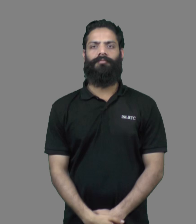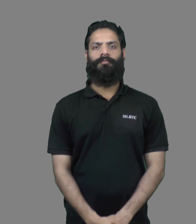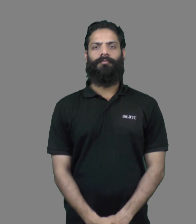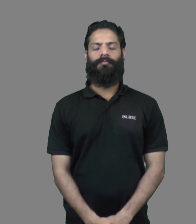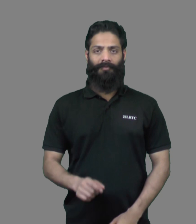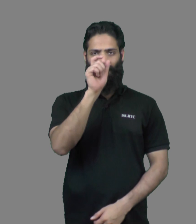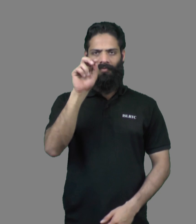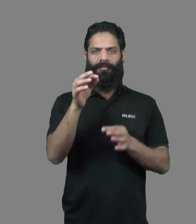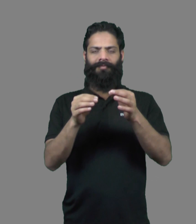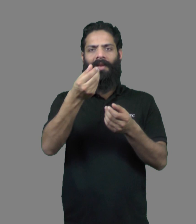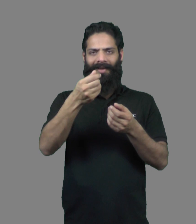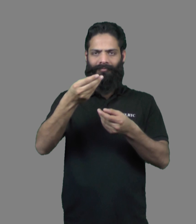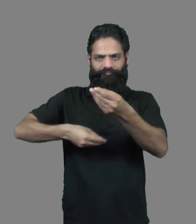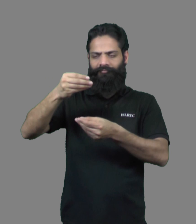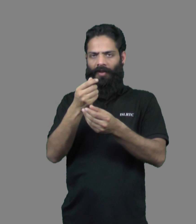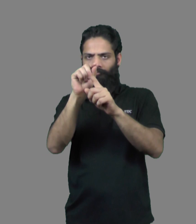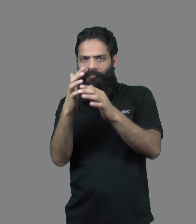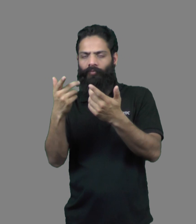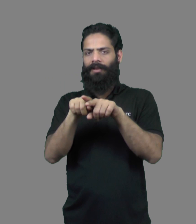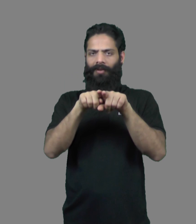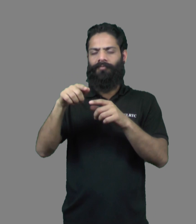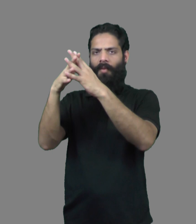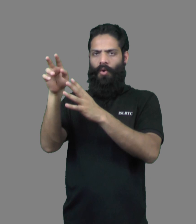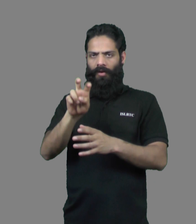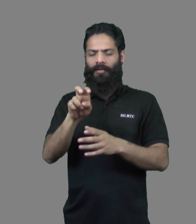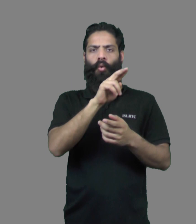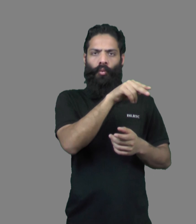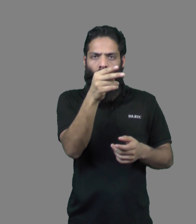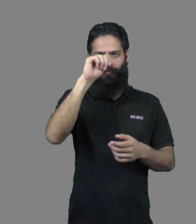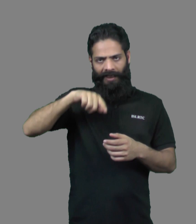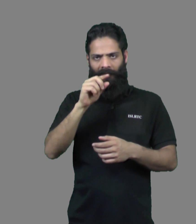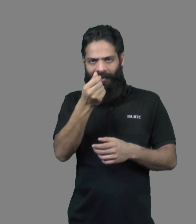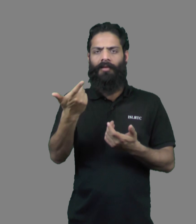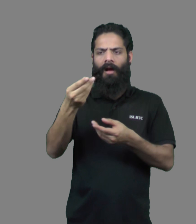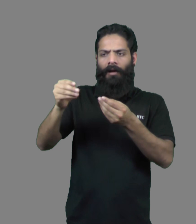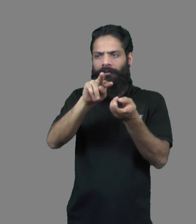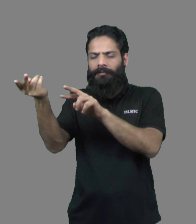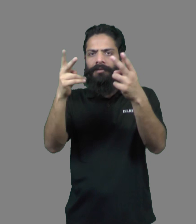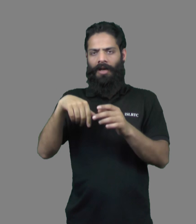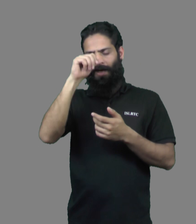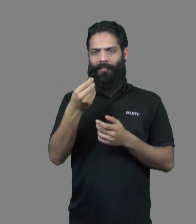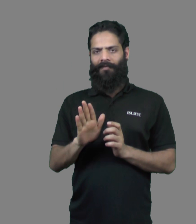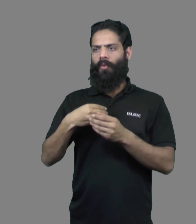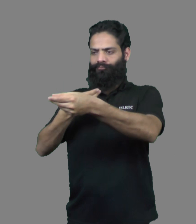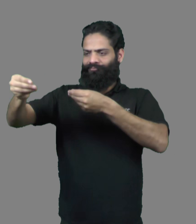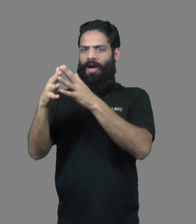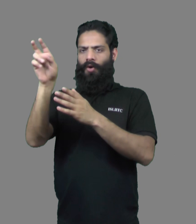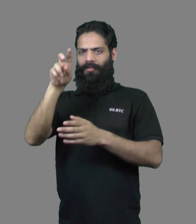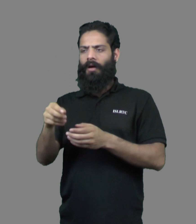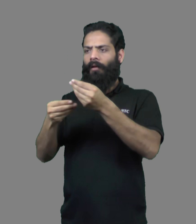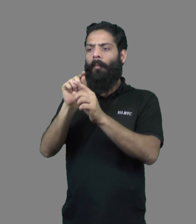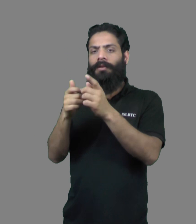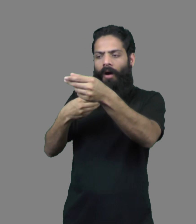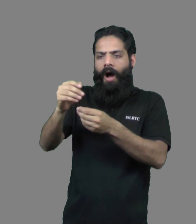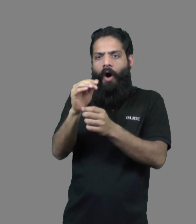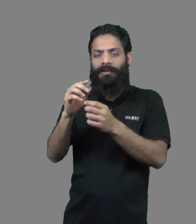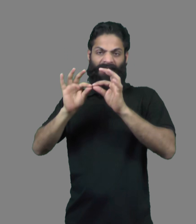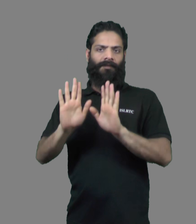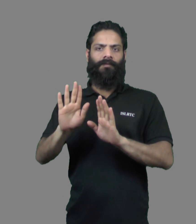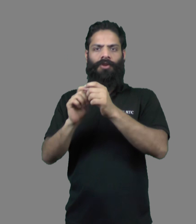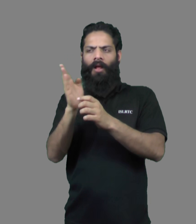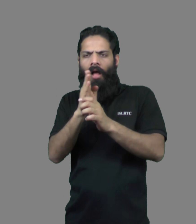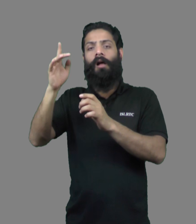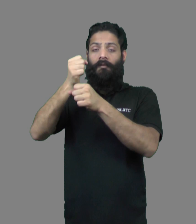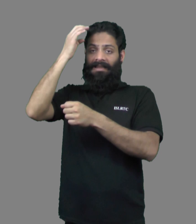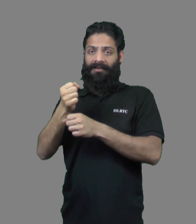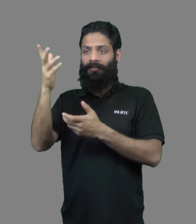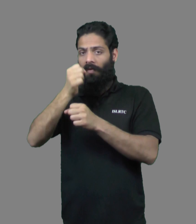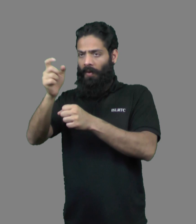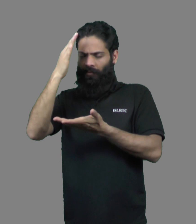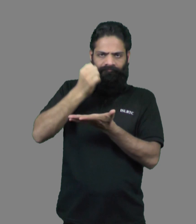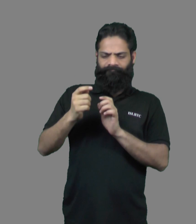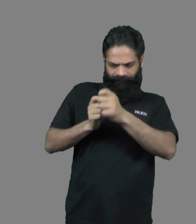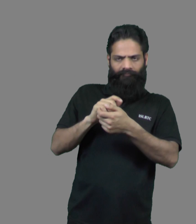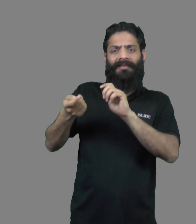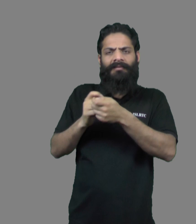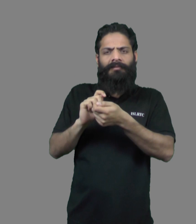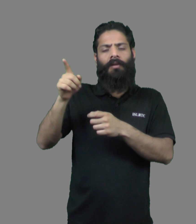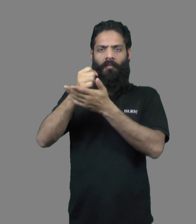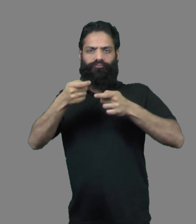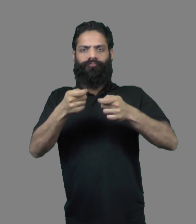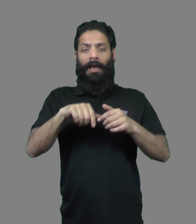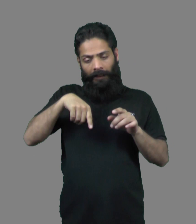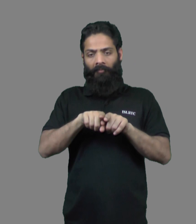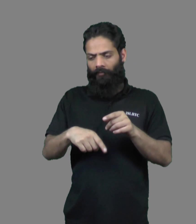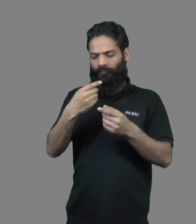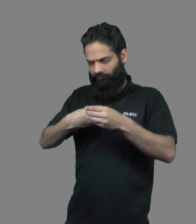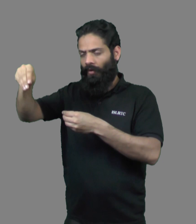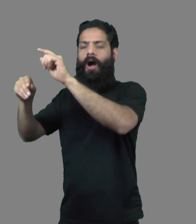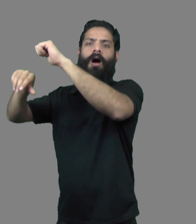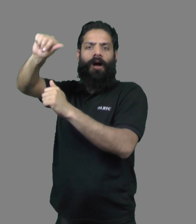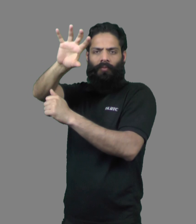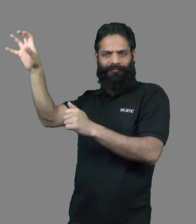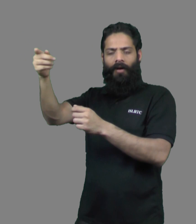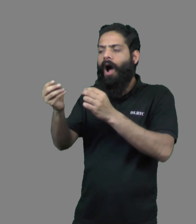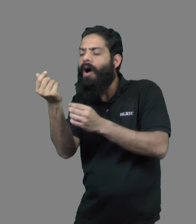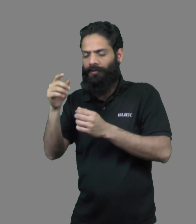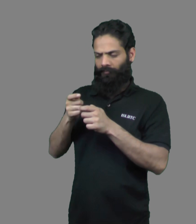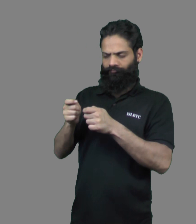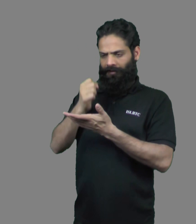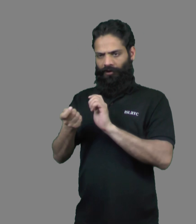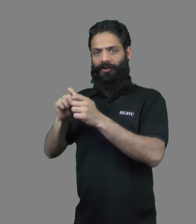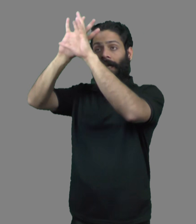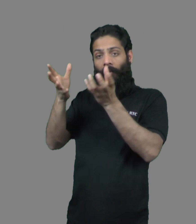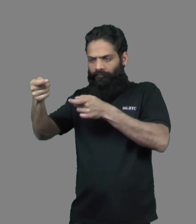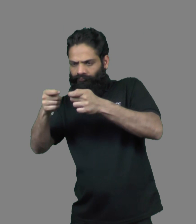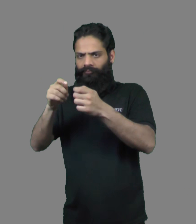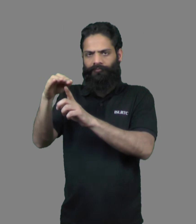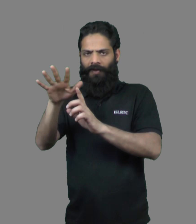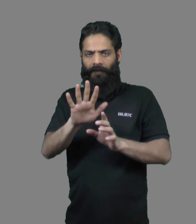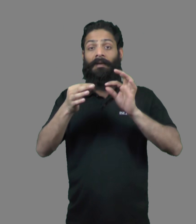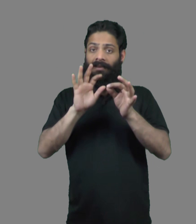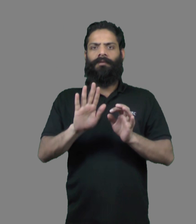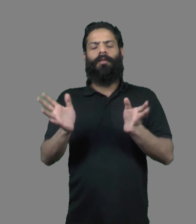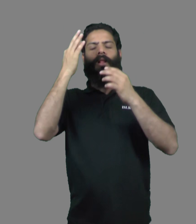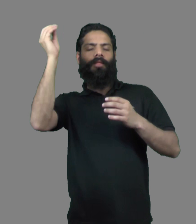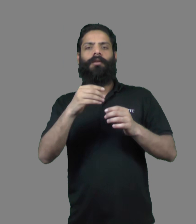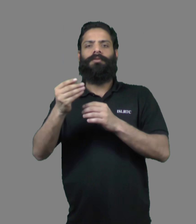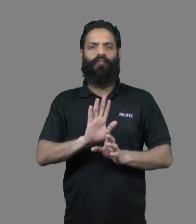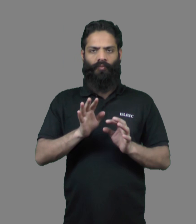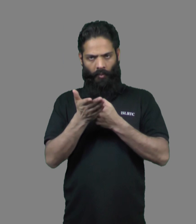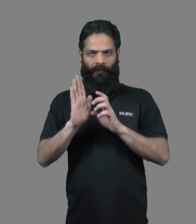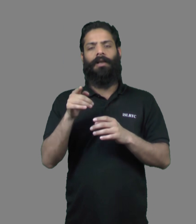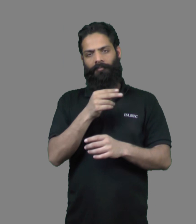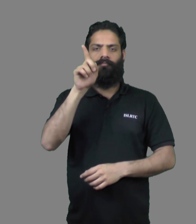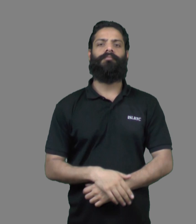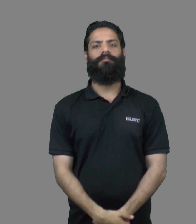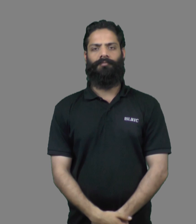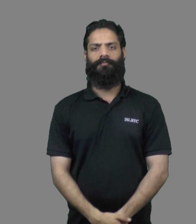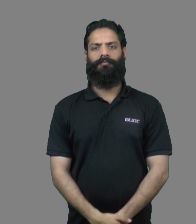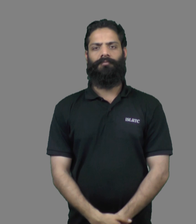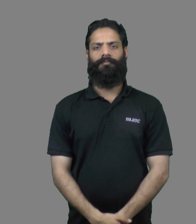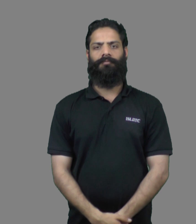Fixed Exchange Rate System